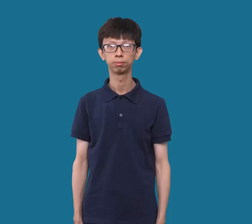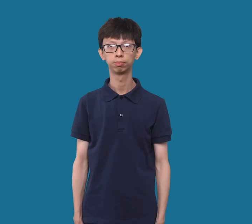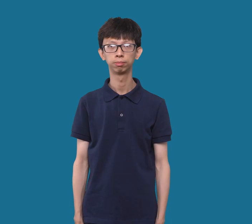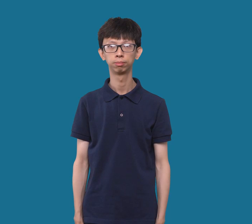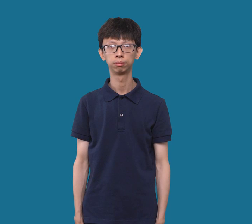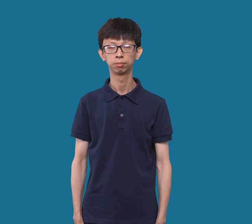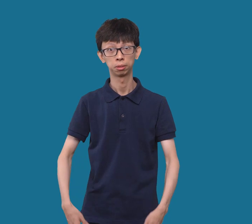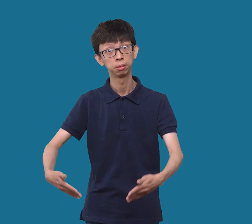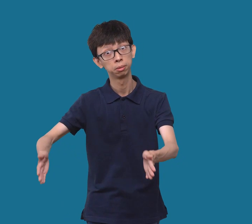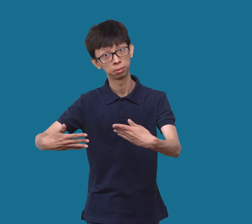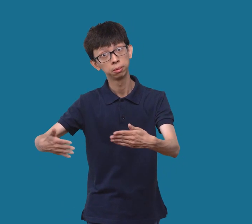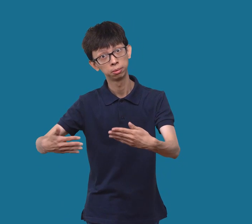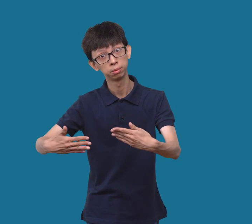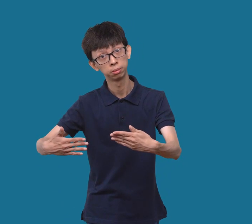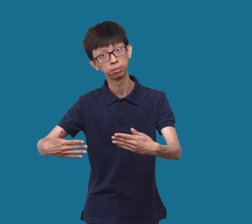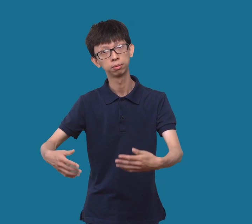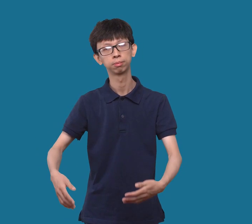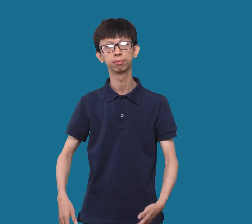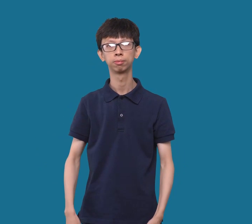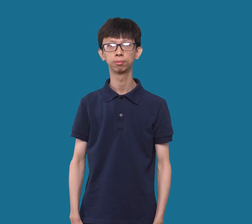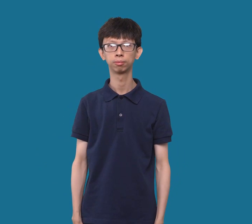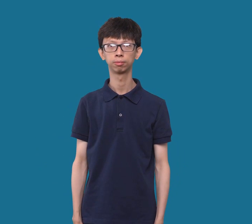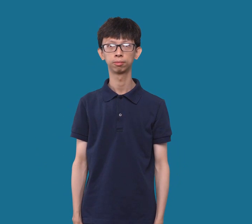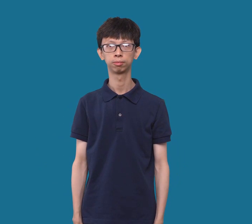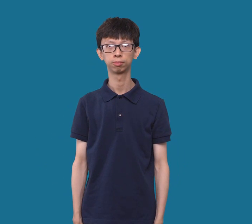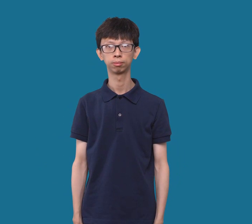nhanh nhẹn